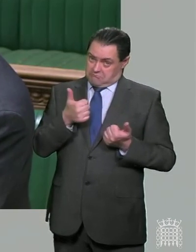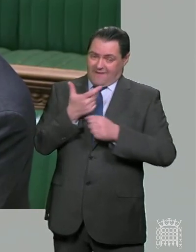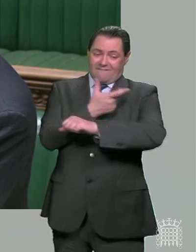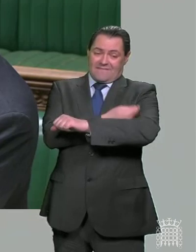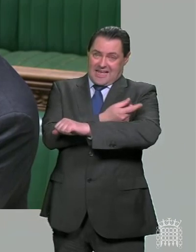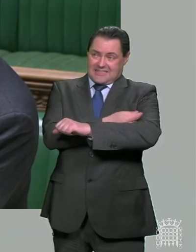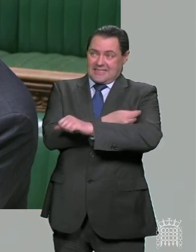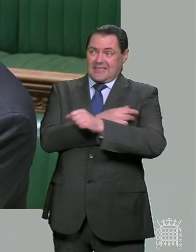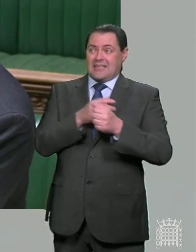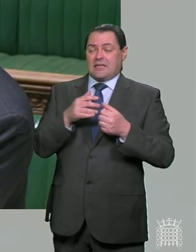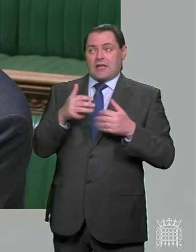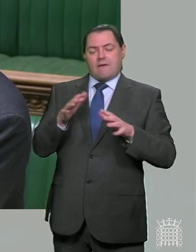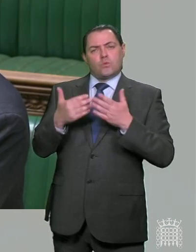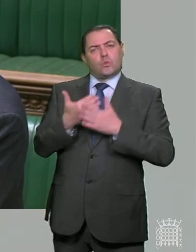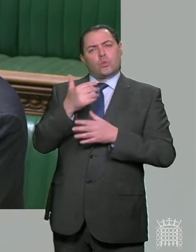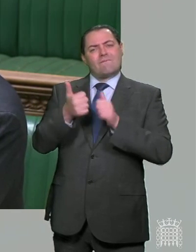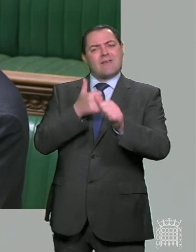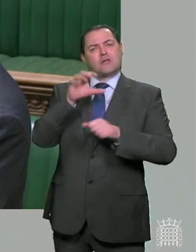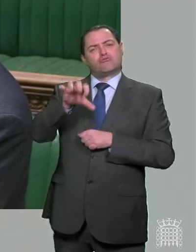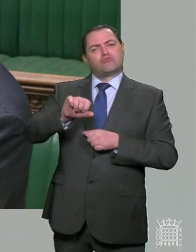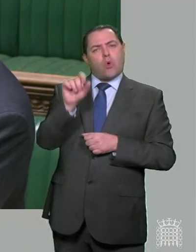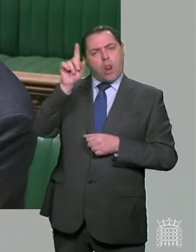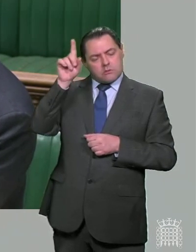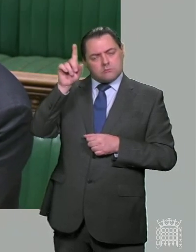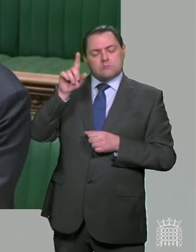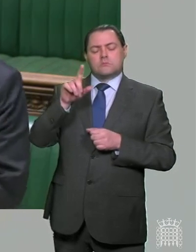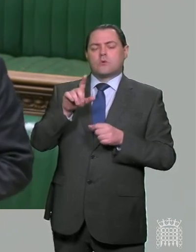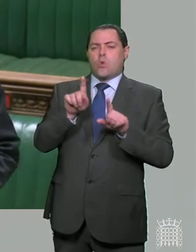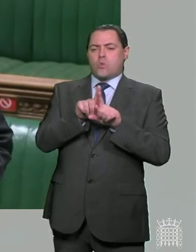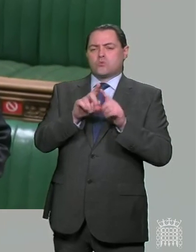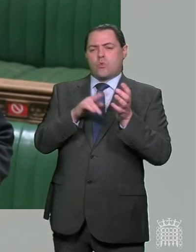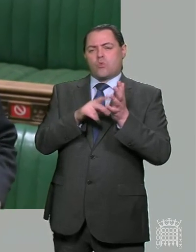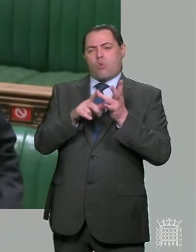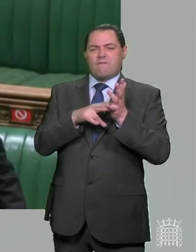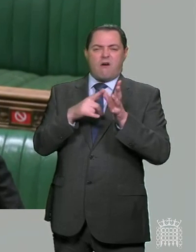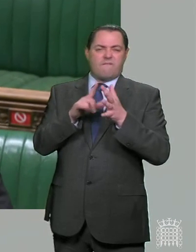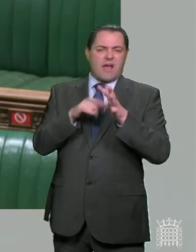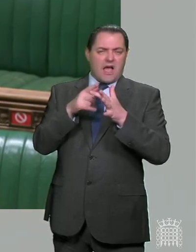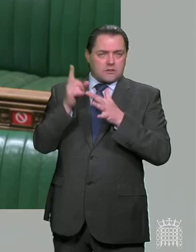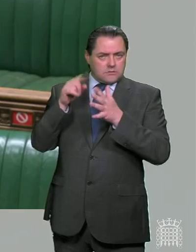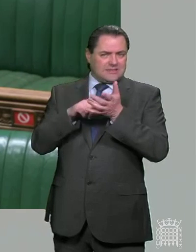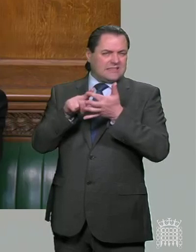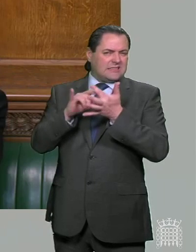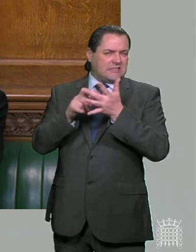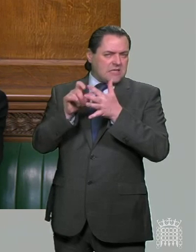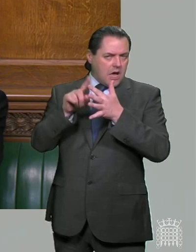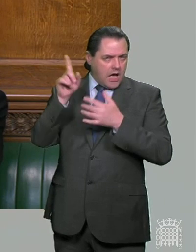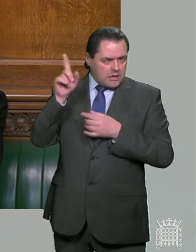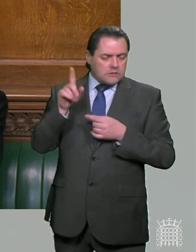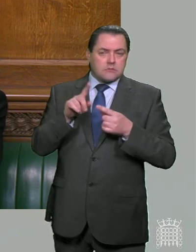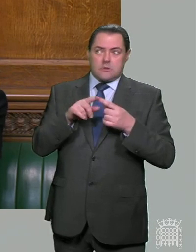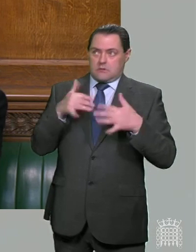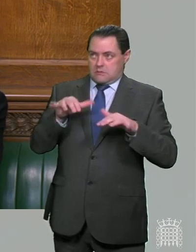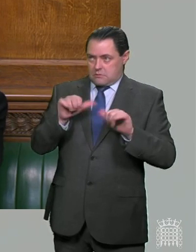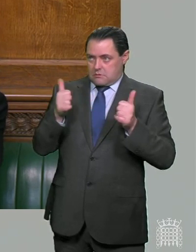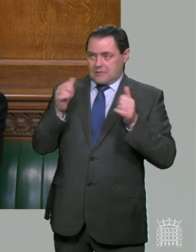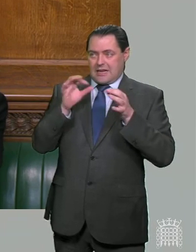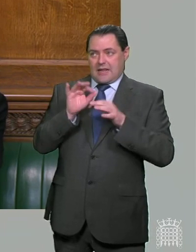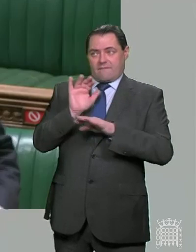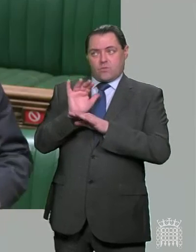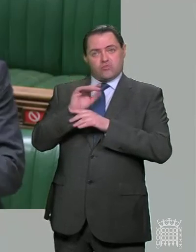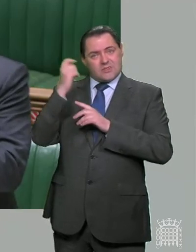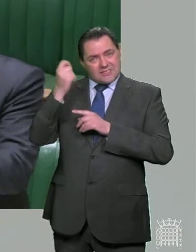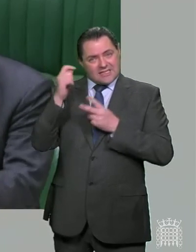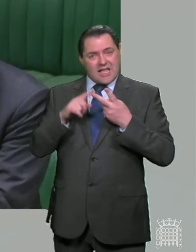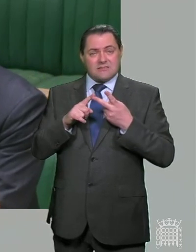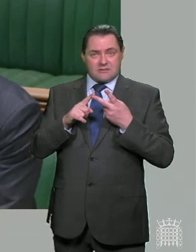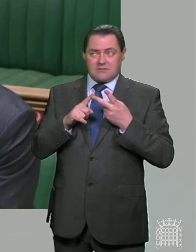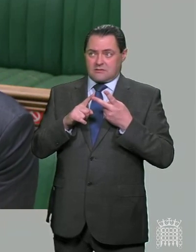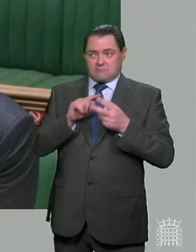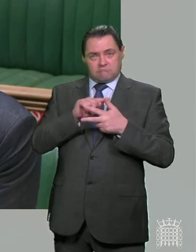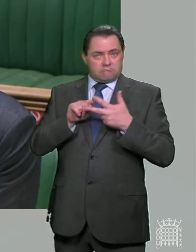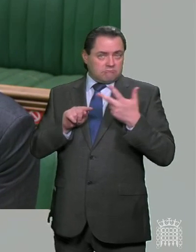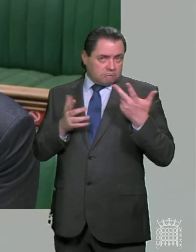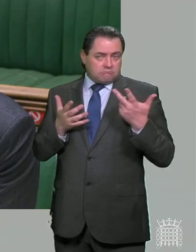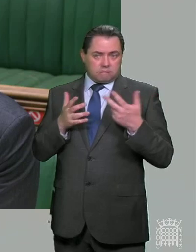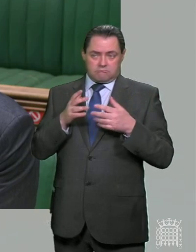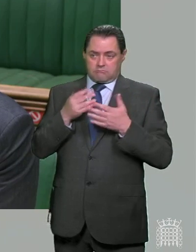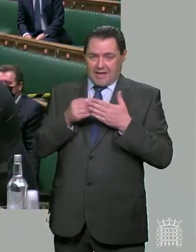Look at what is happening on vaccines: we have the Valneva factory in Scotland, and we have Novavax in Teesside, which is going to be absolutely indispensable for our future success.